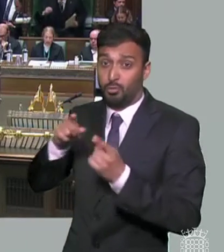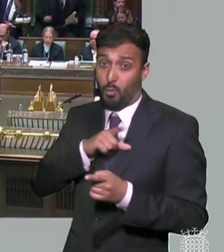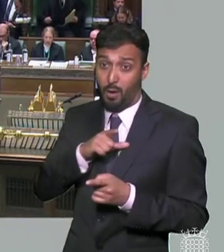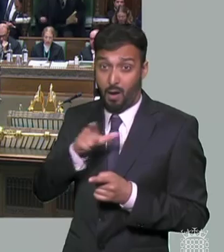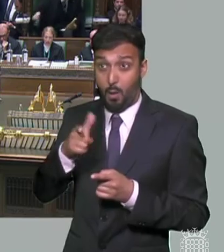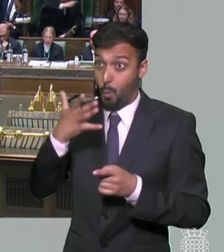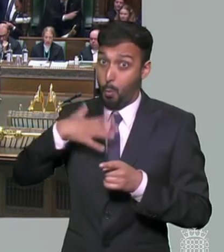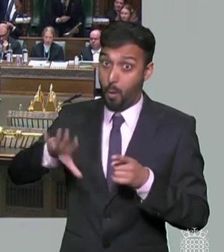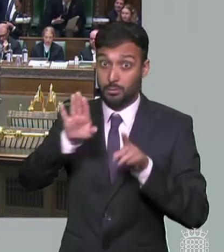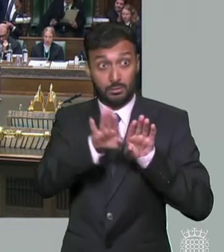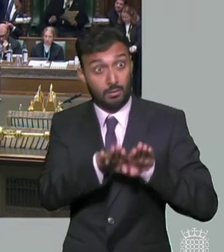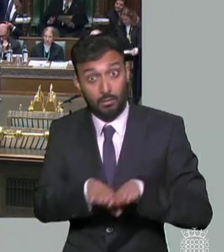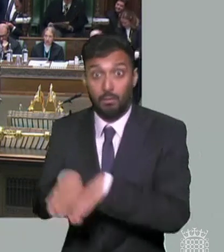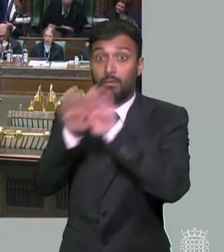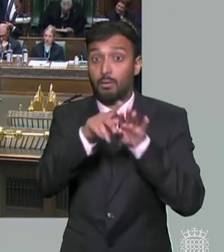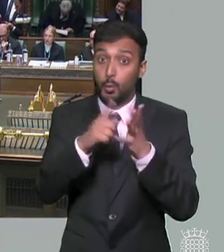It is obviously Deputies day.